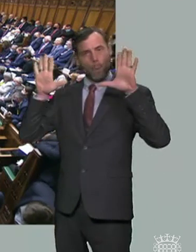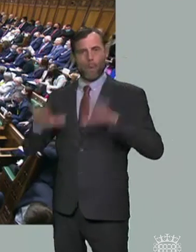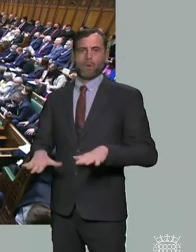Hon. Members More!